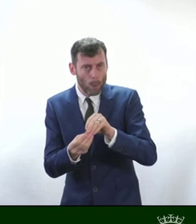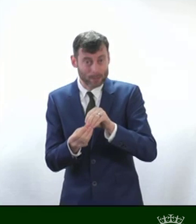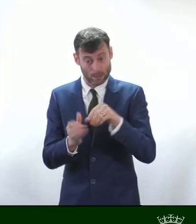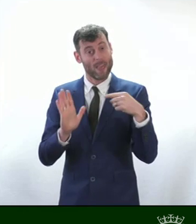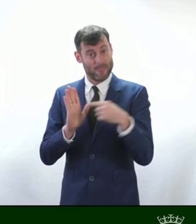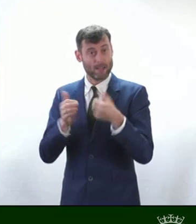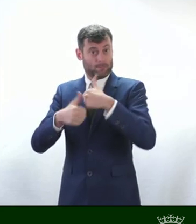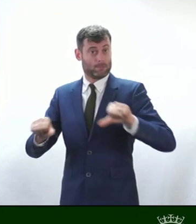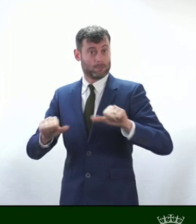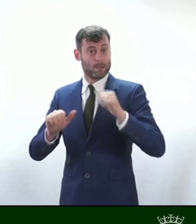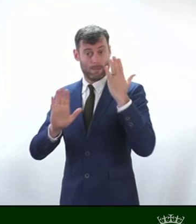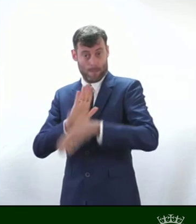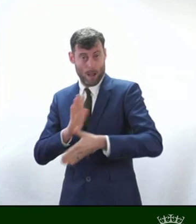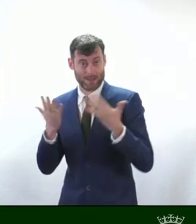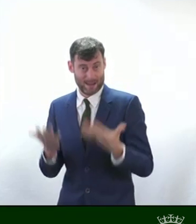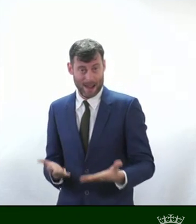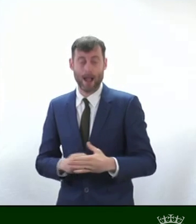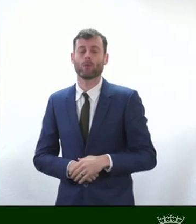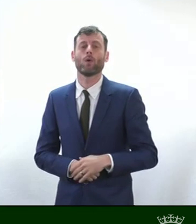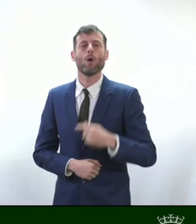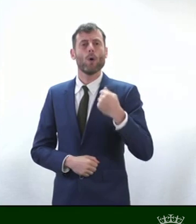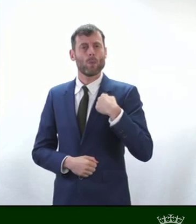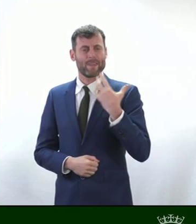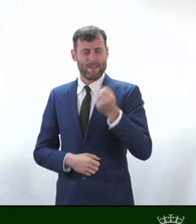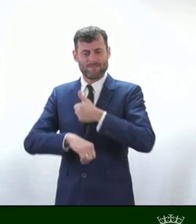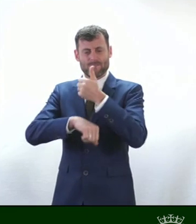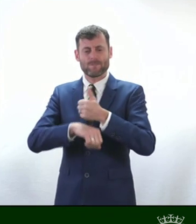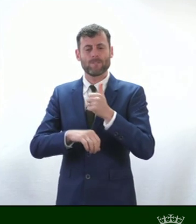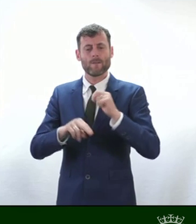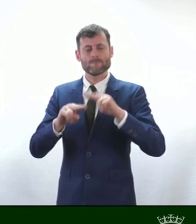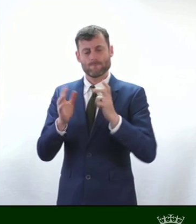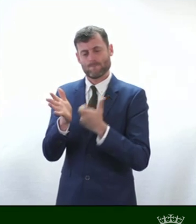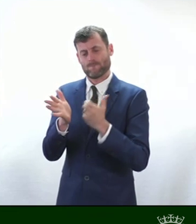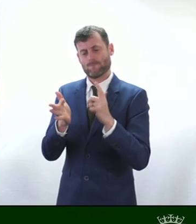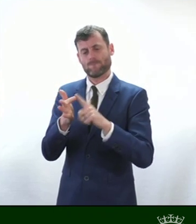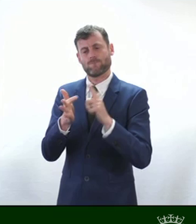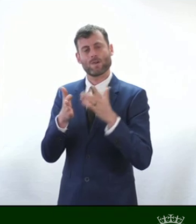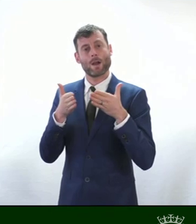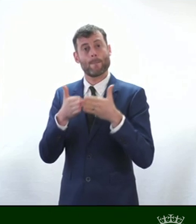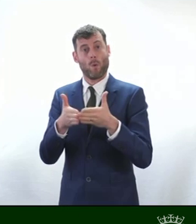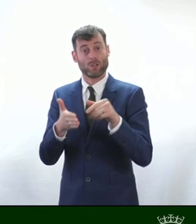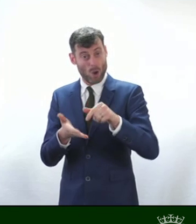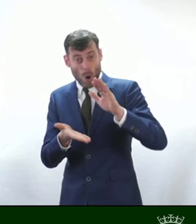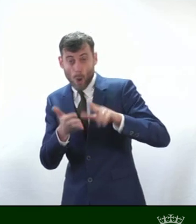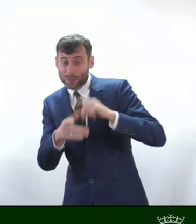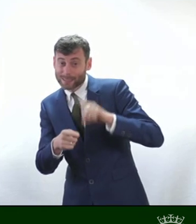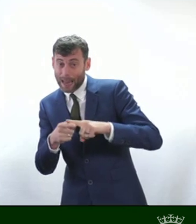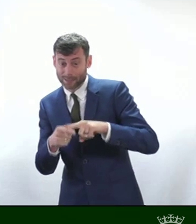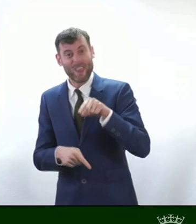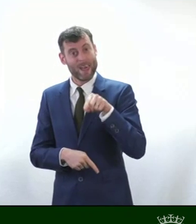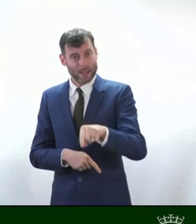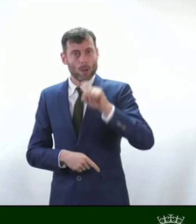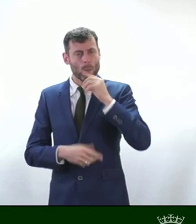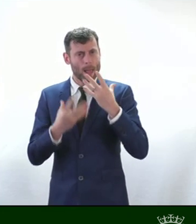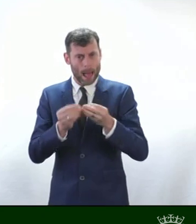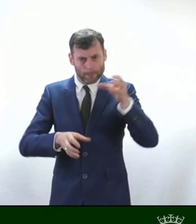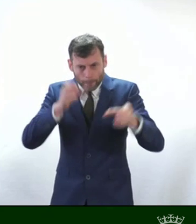We will be able to get on with instituting low-tax free ports, in places where jobs and growth are most needed around the country.